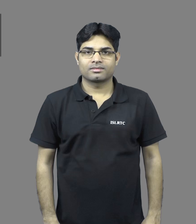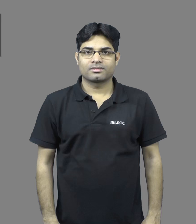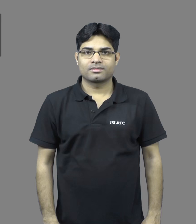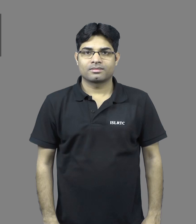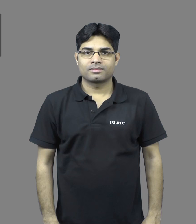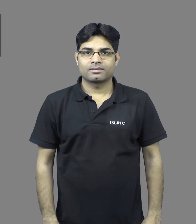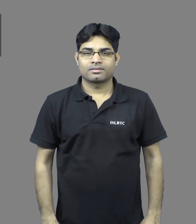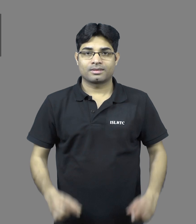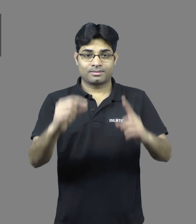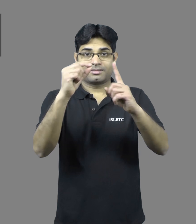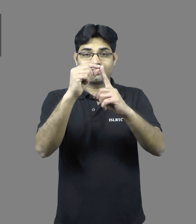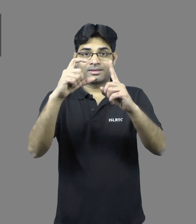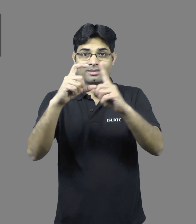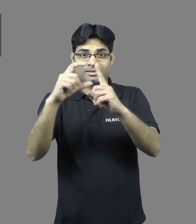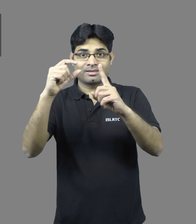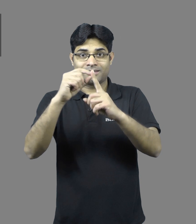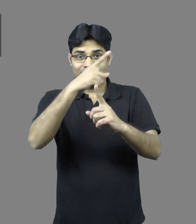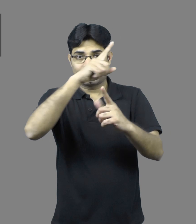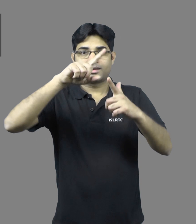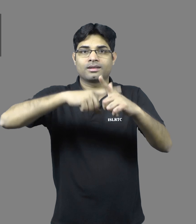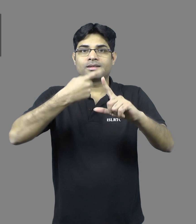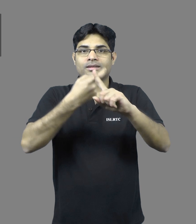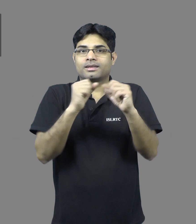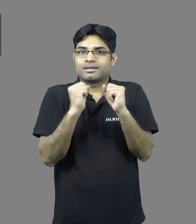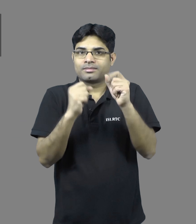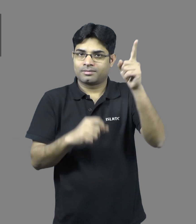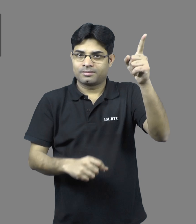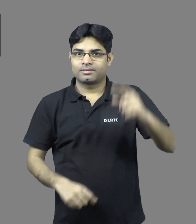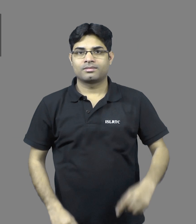Jammu and Kashmir Peoples Democratic Party (JKPDP)